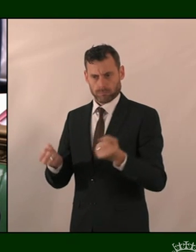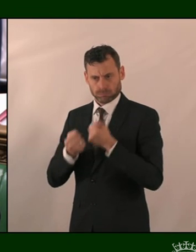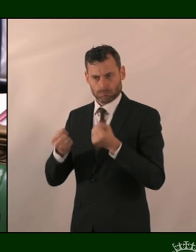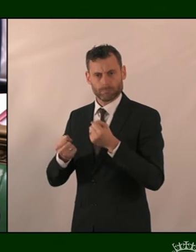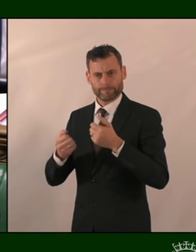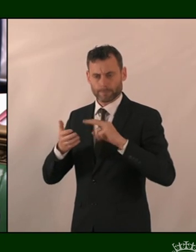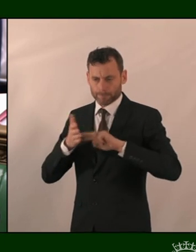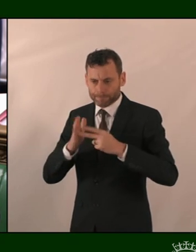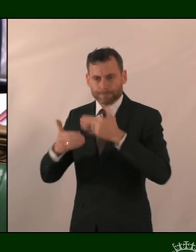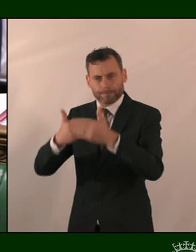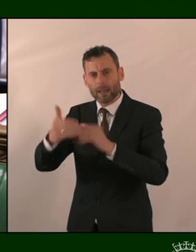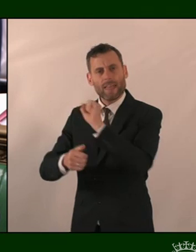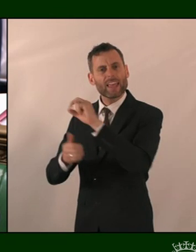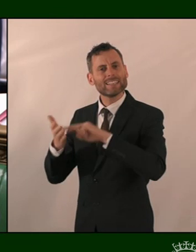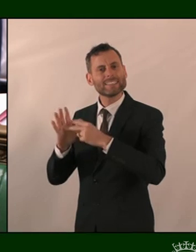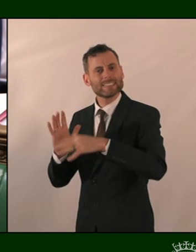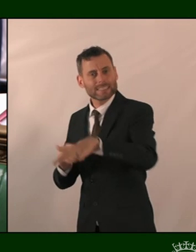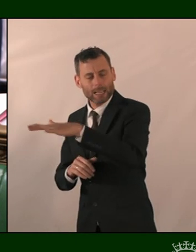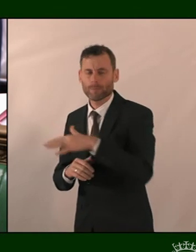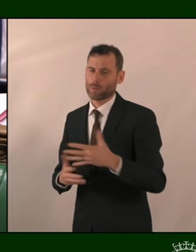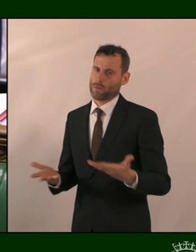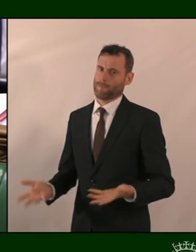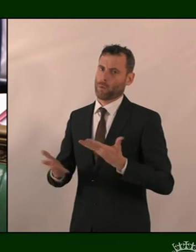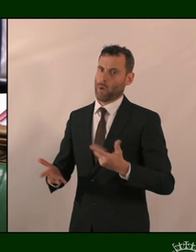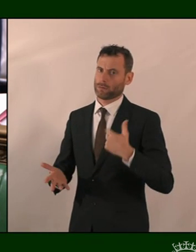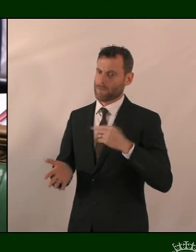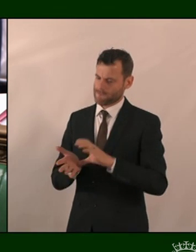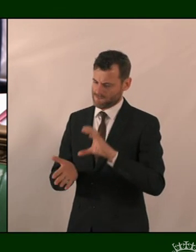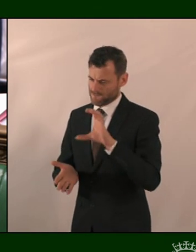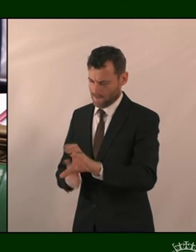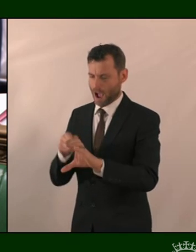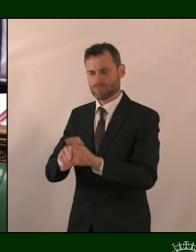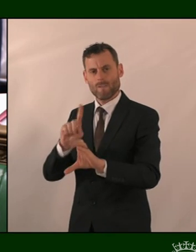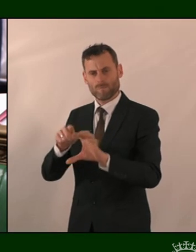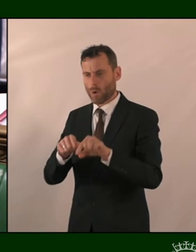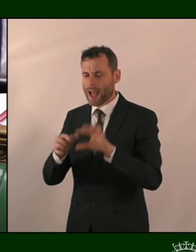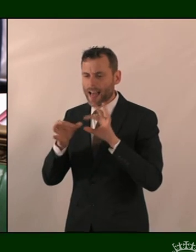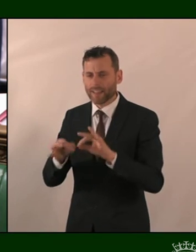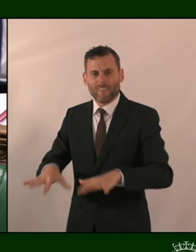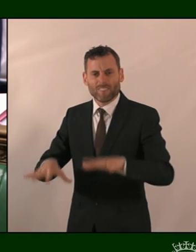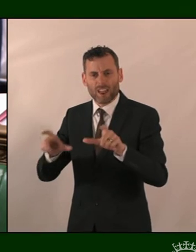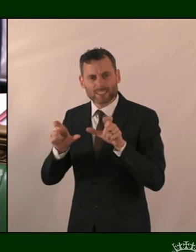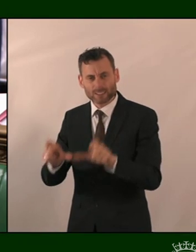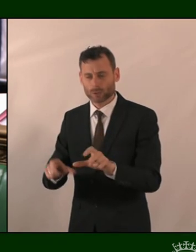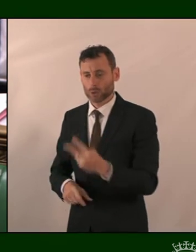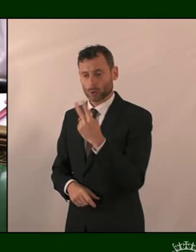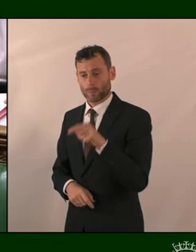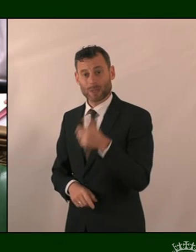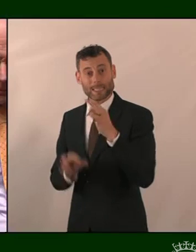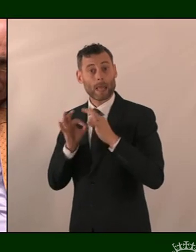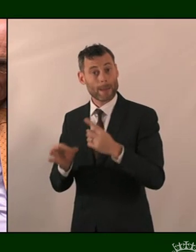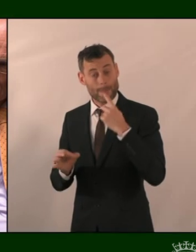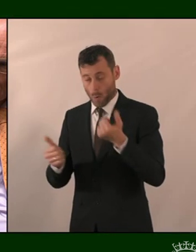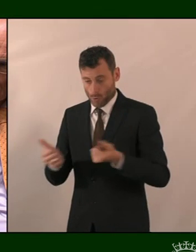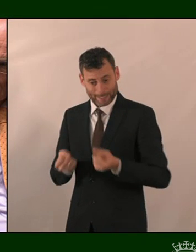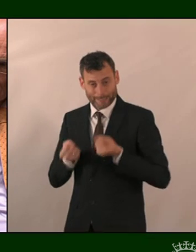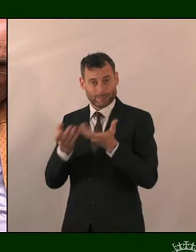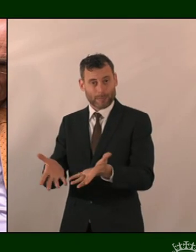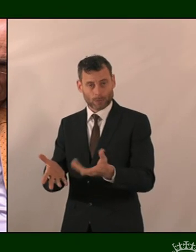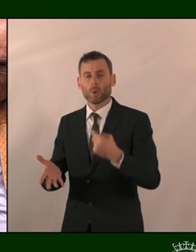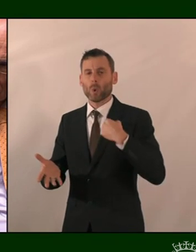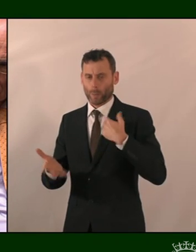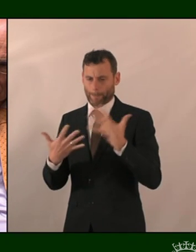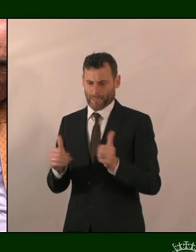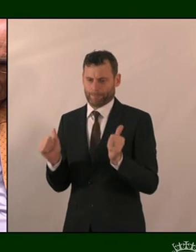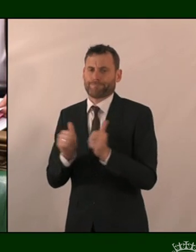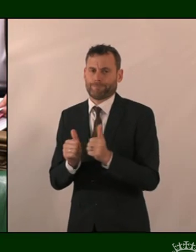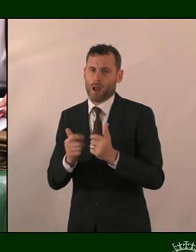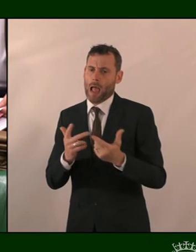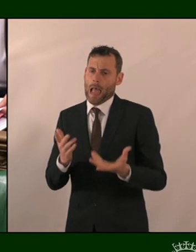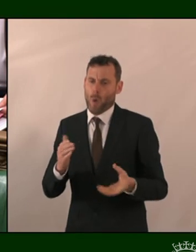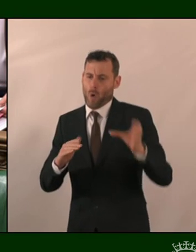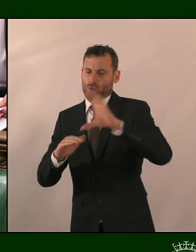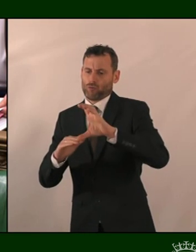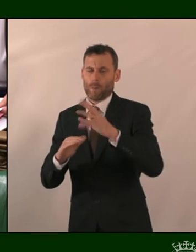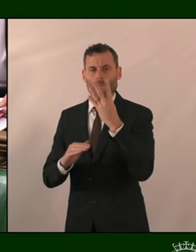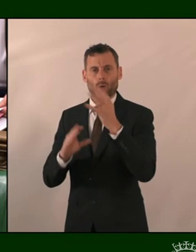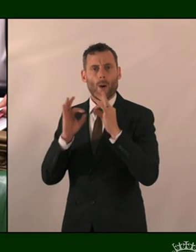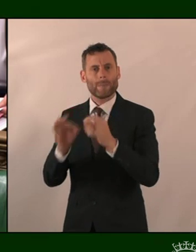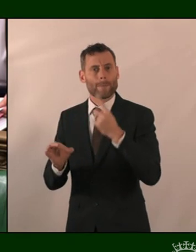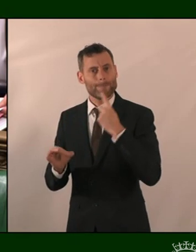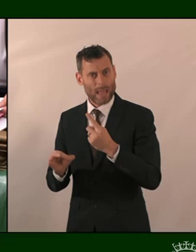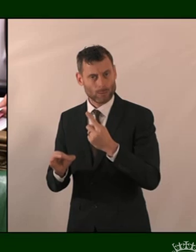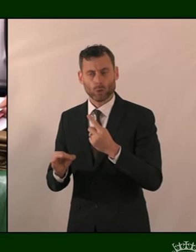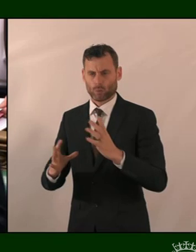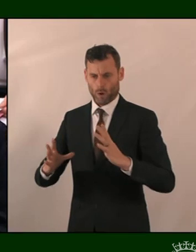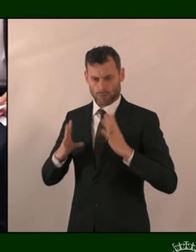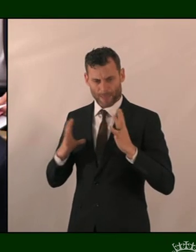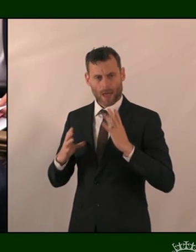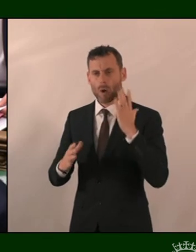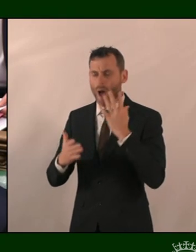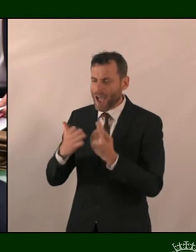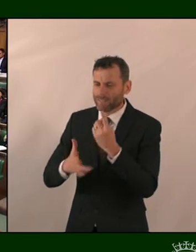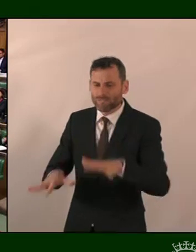Of course, we are also investing massively in flood defences—£2.6 billion has already gone in and, as he knows, we have pledged to commit another £4 billion to defend this country against flooding.